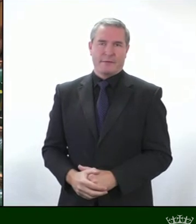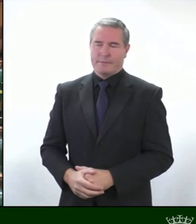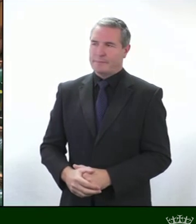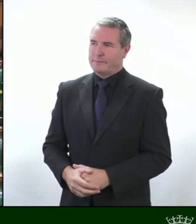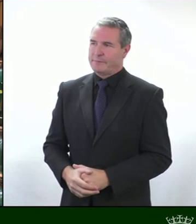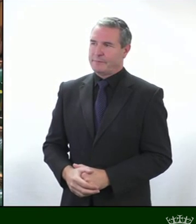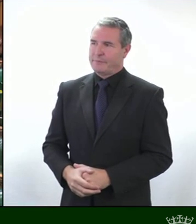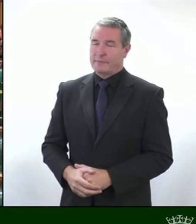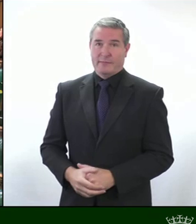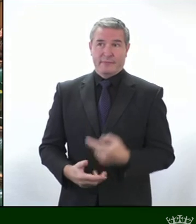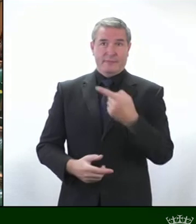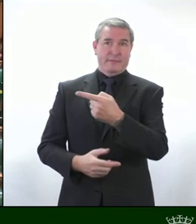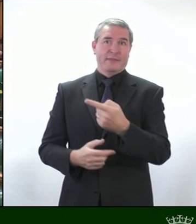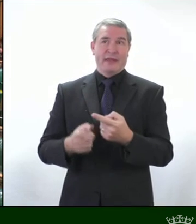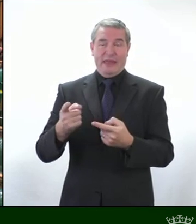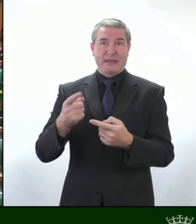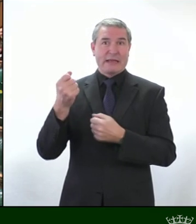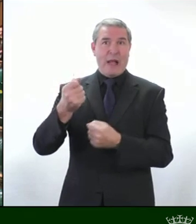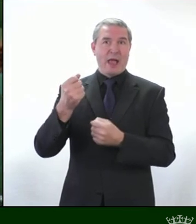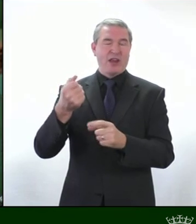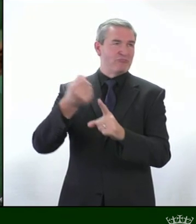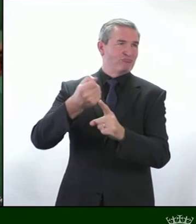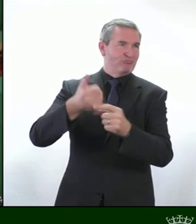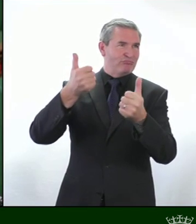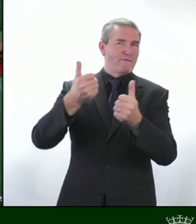My hon. Friend is a magnificent and doughty campaigner for Wakefield.